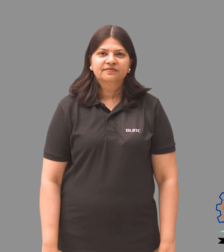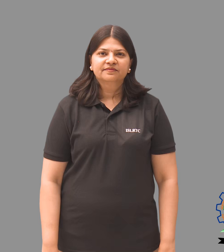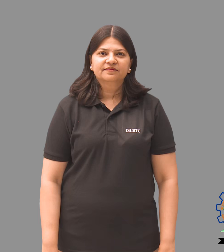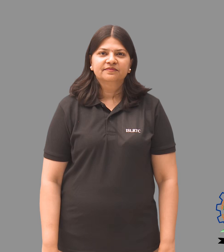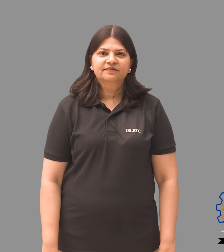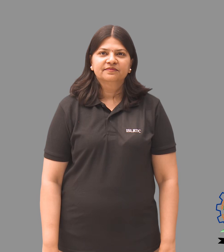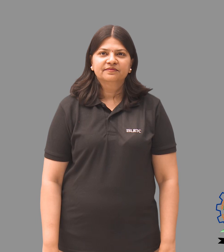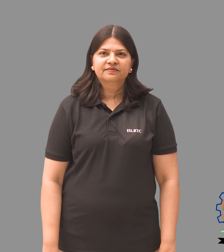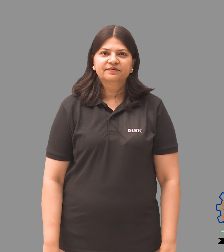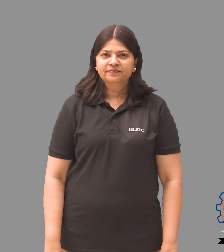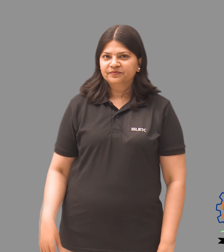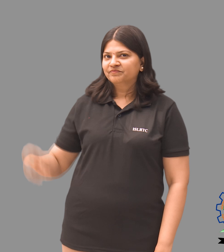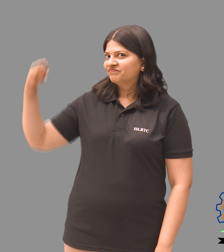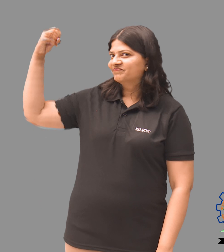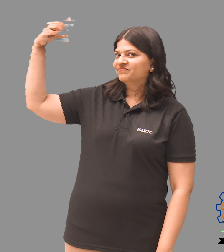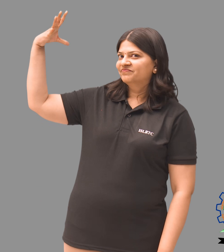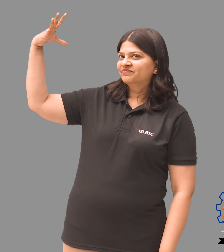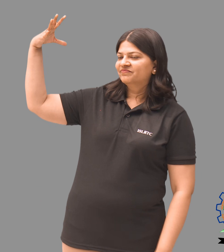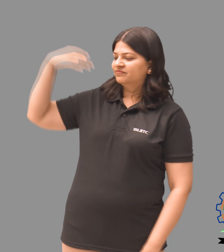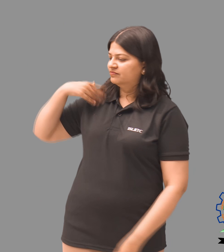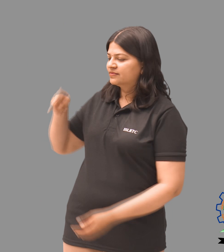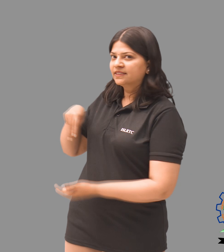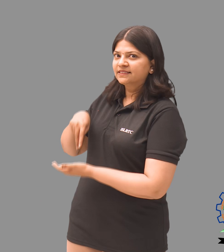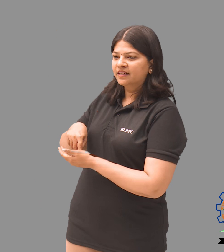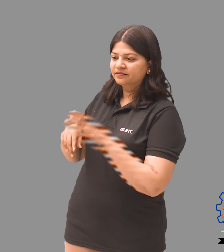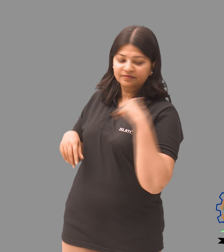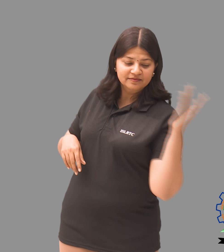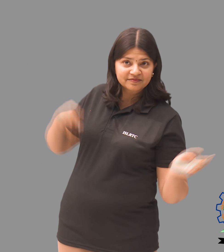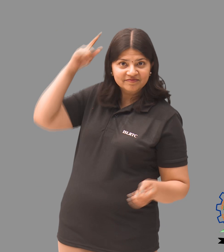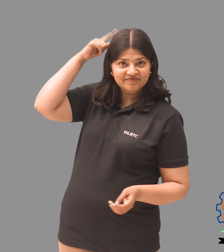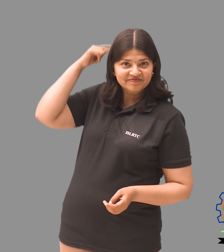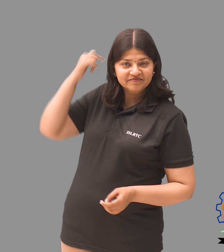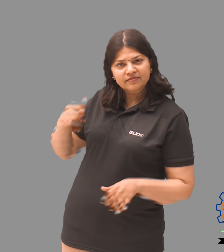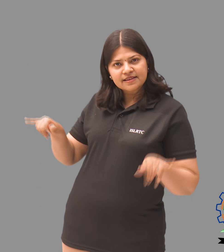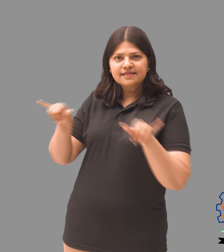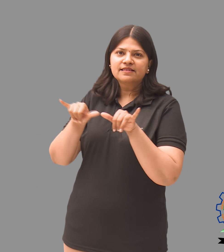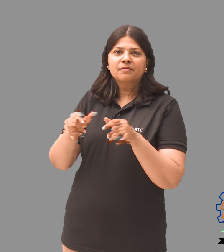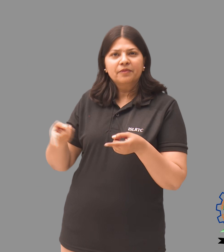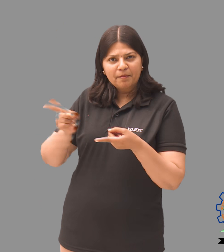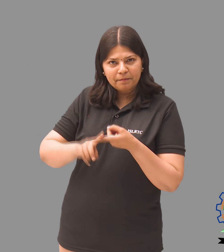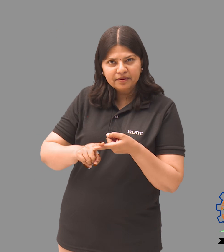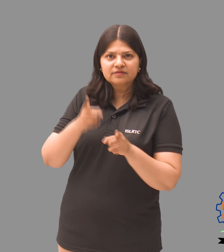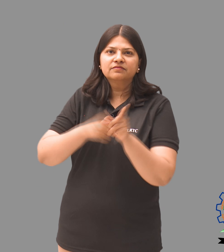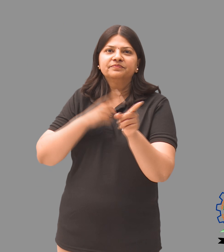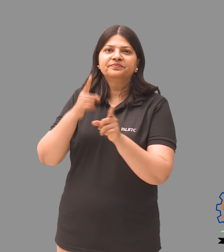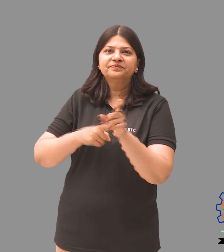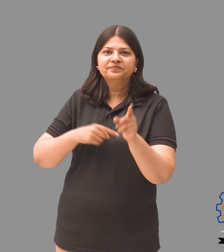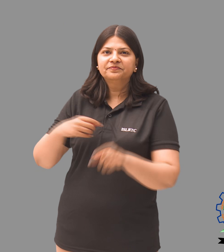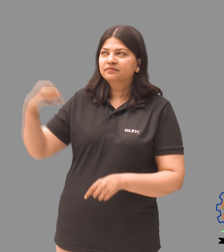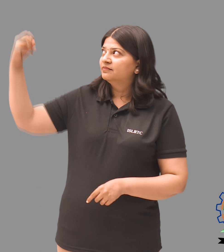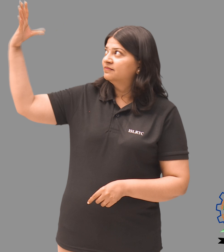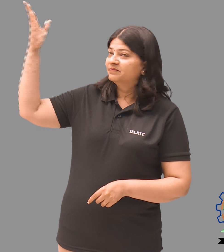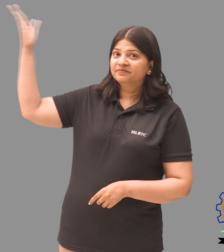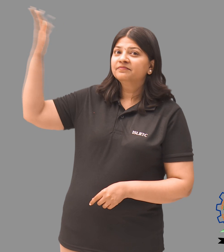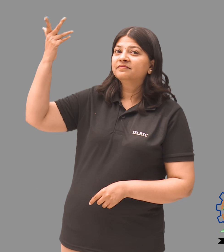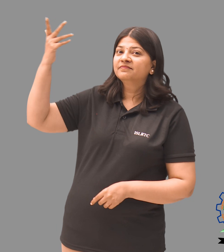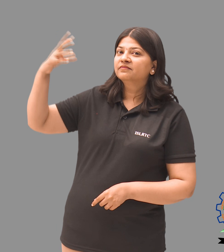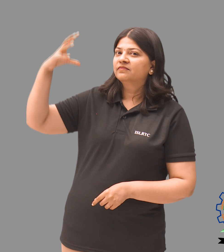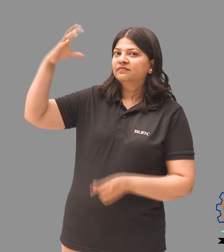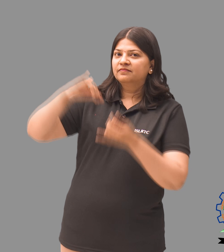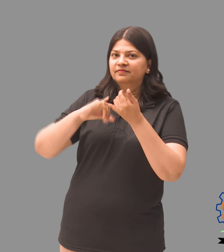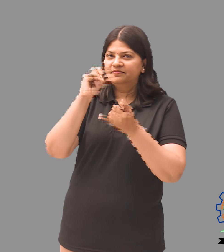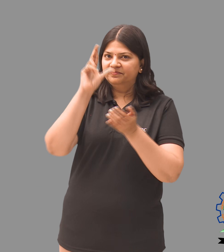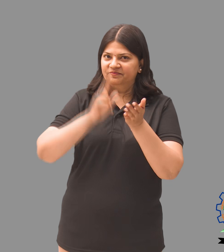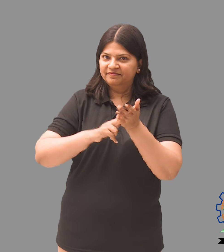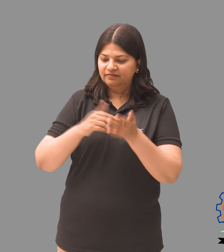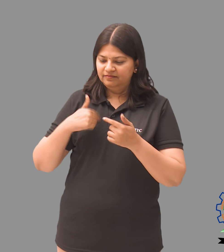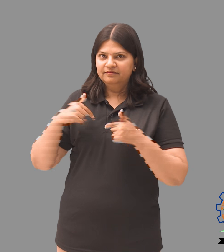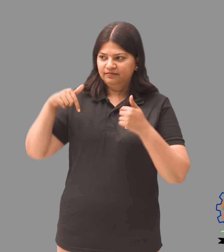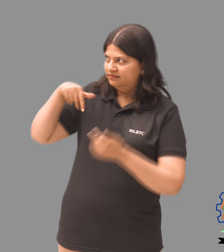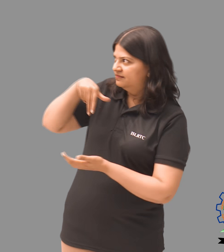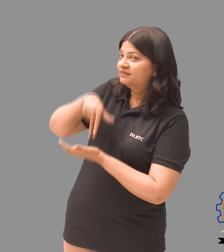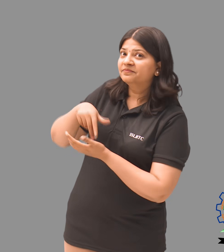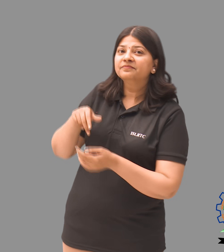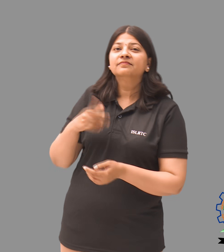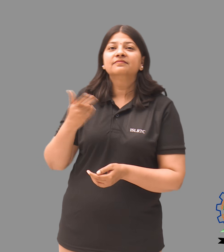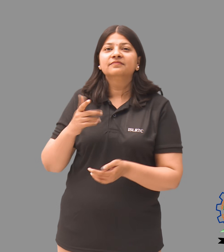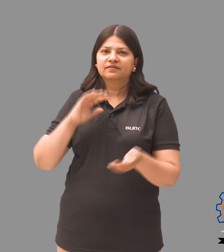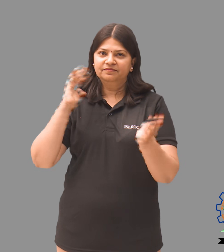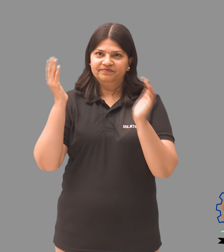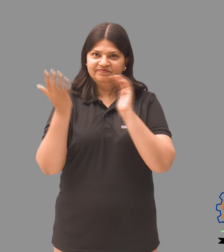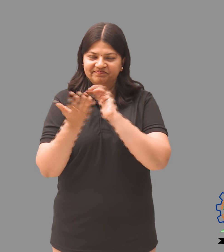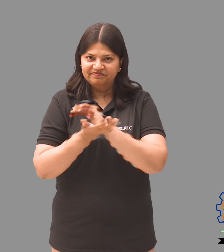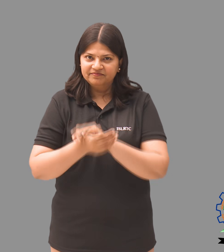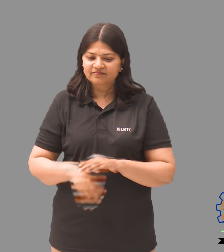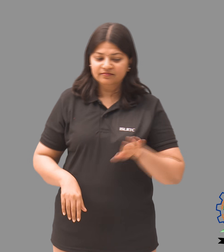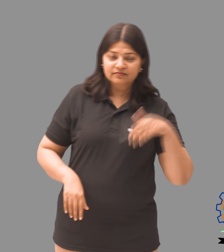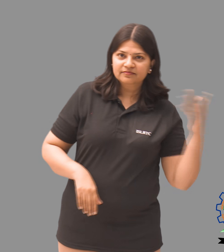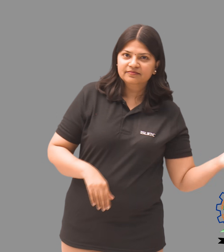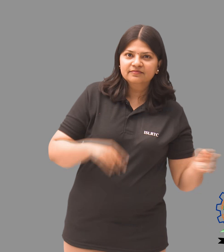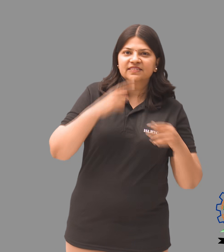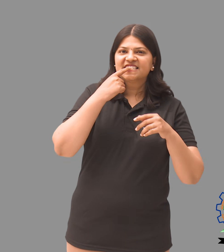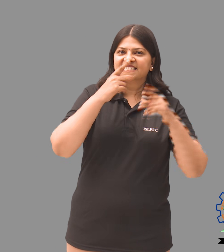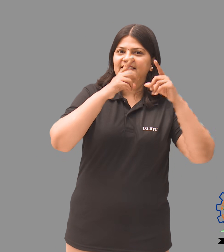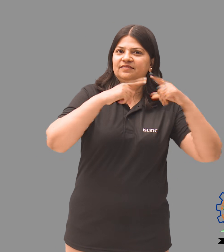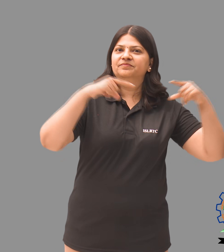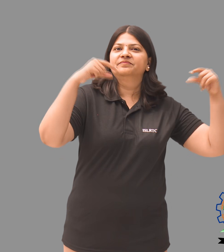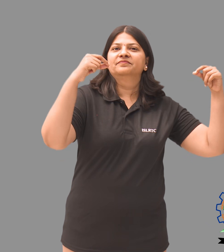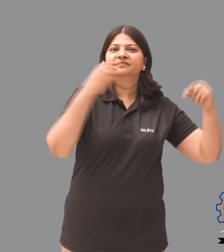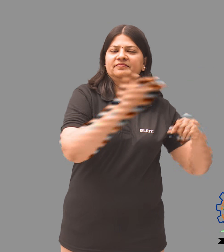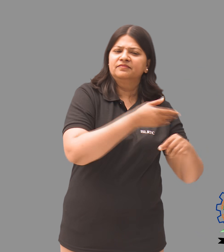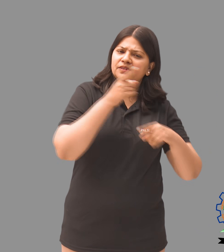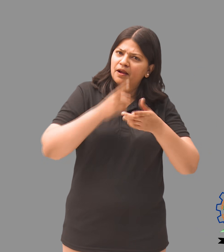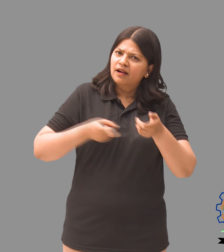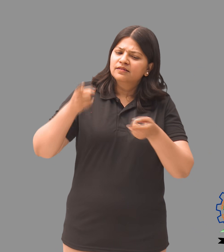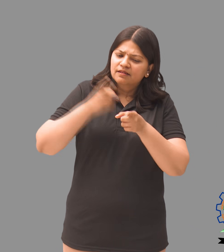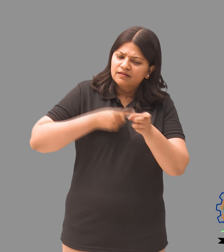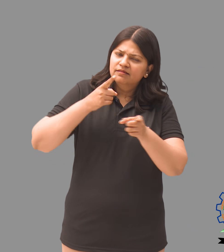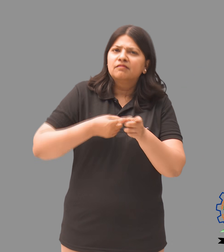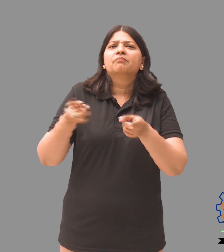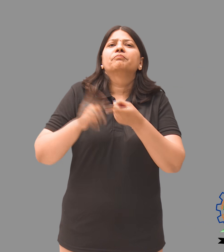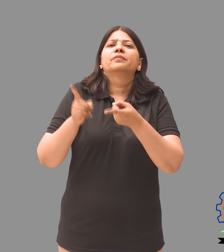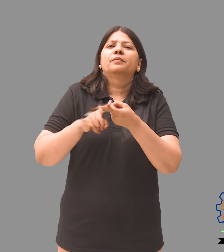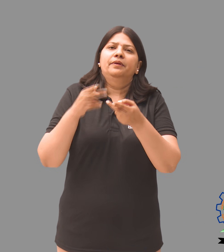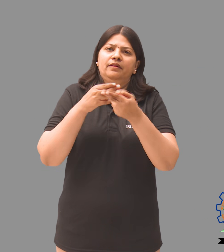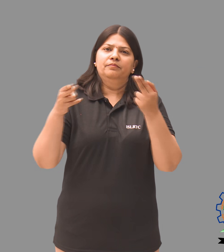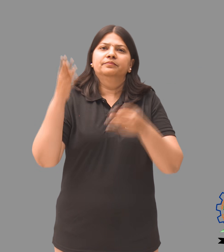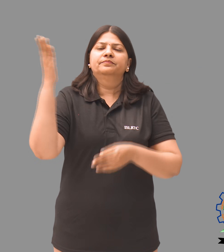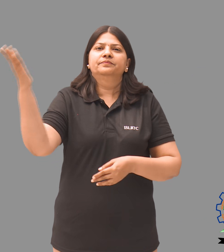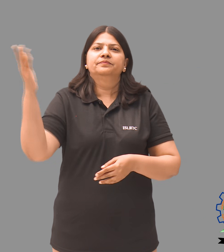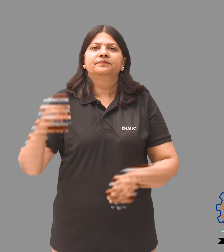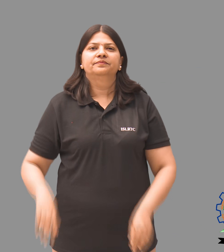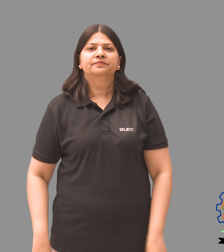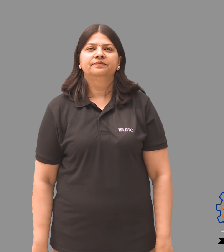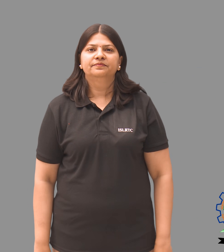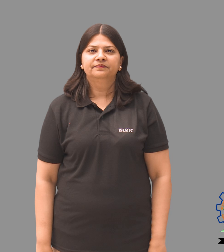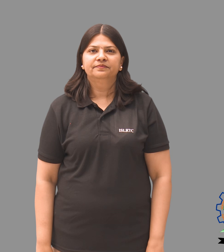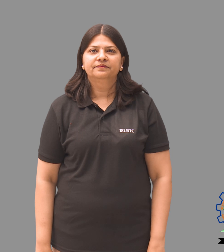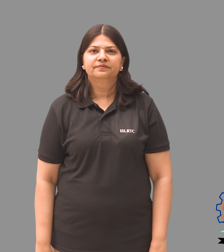Lunar Eclipse